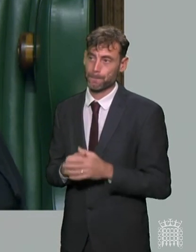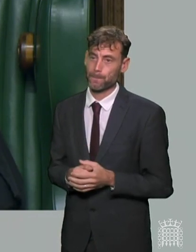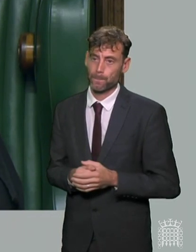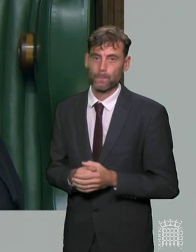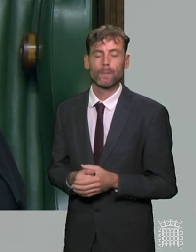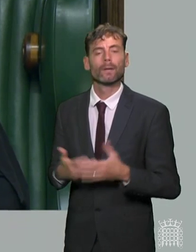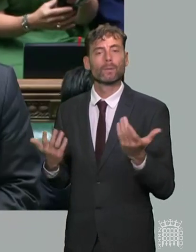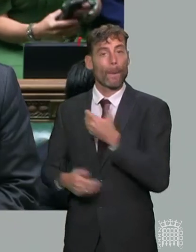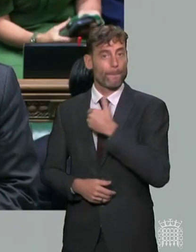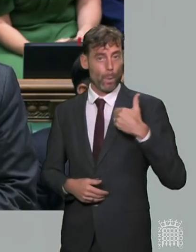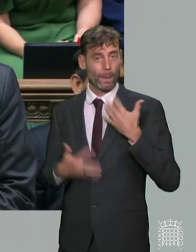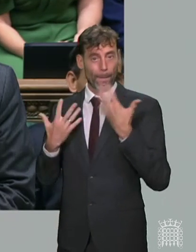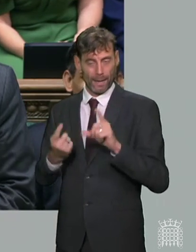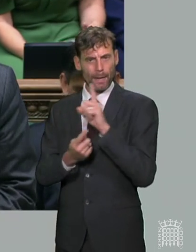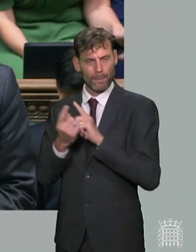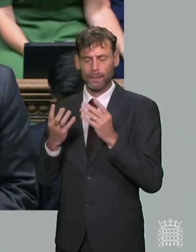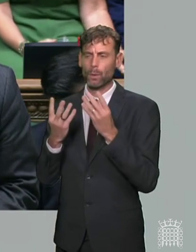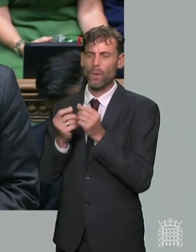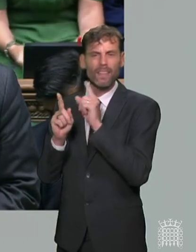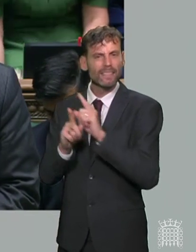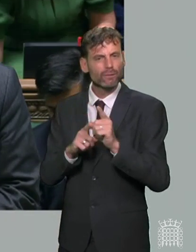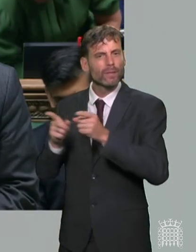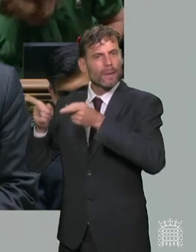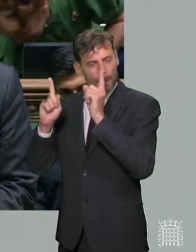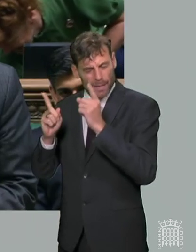This morning, I had meetings with ministerial colleagues and others.